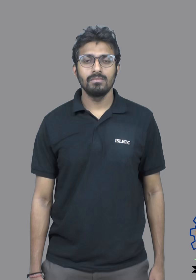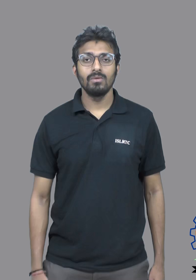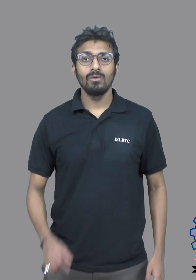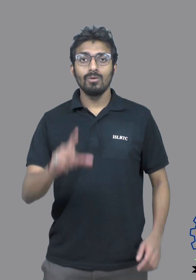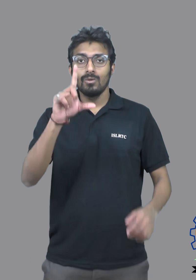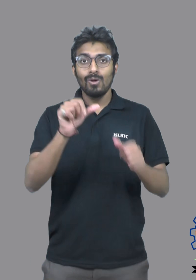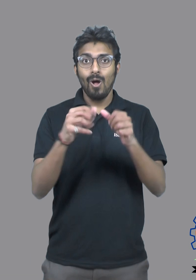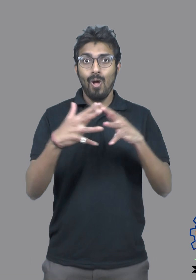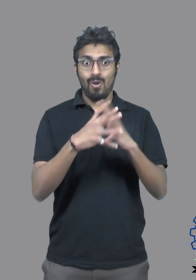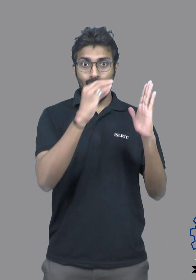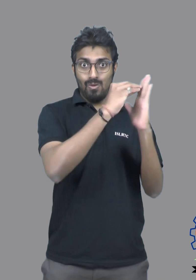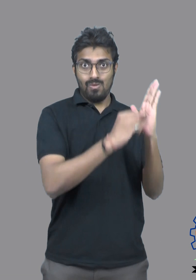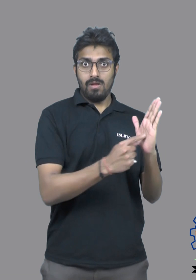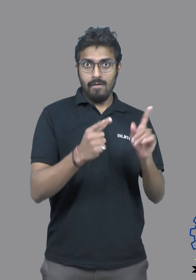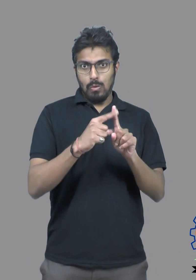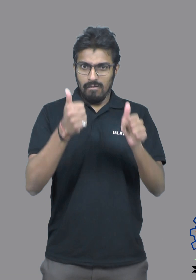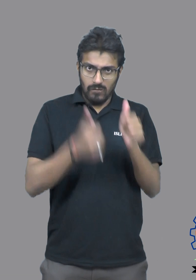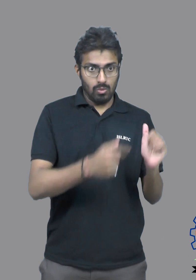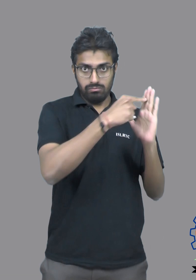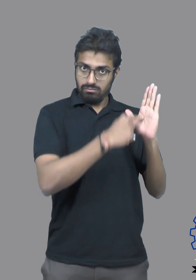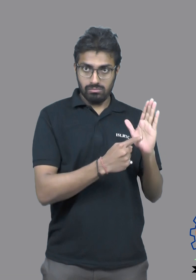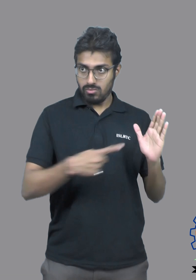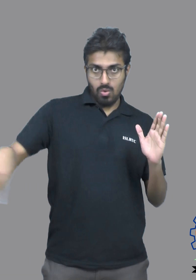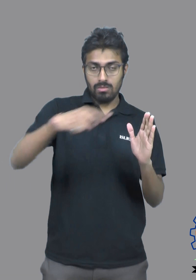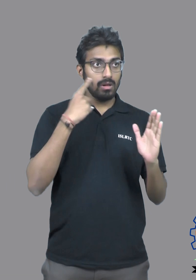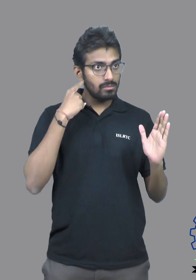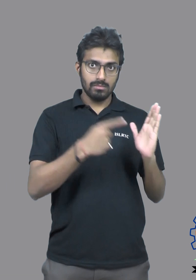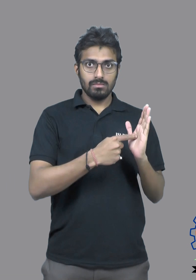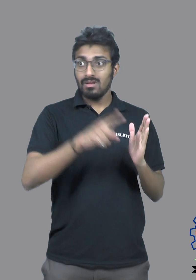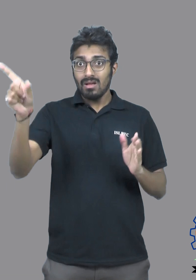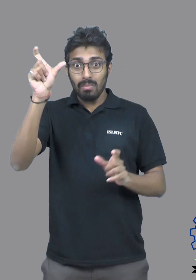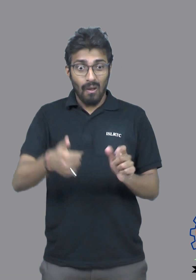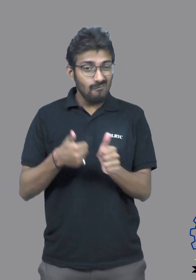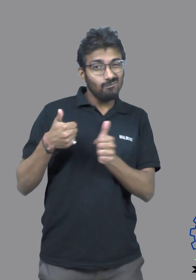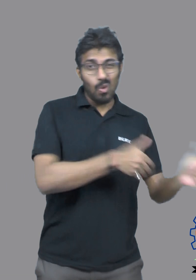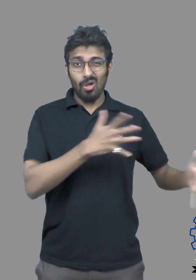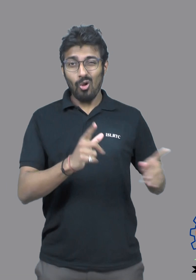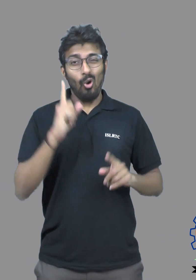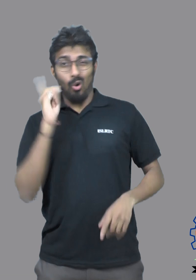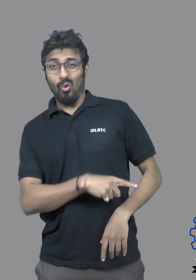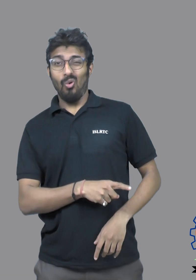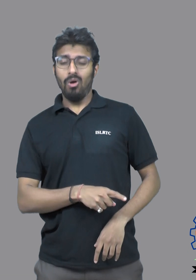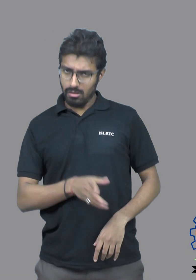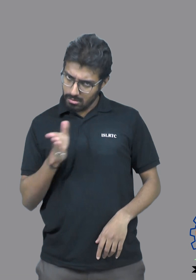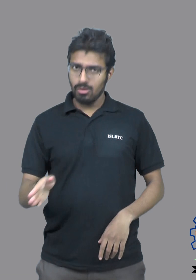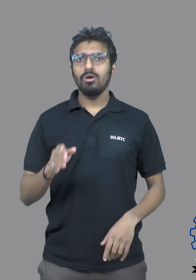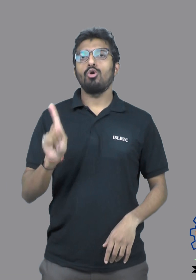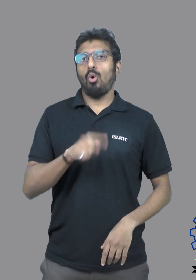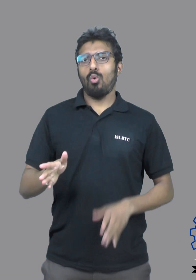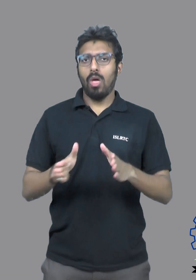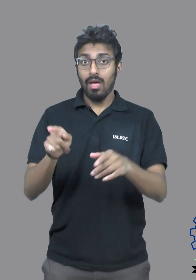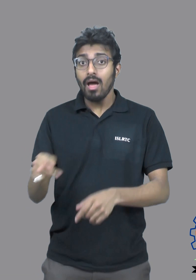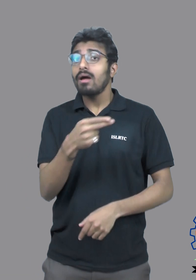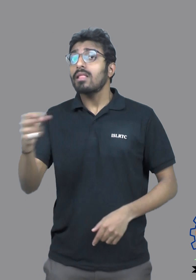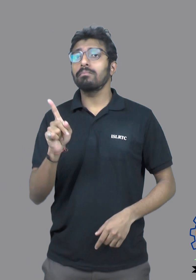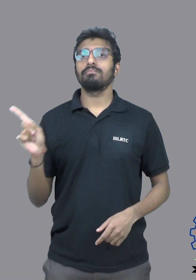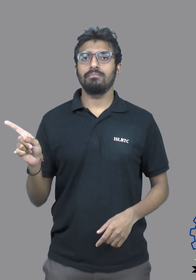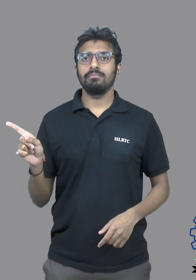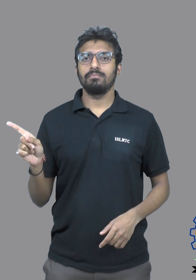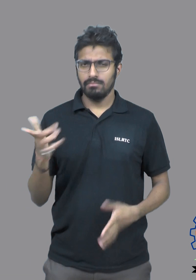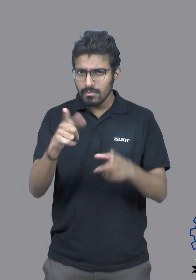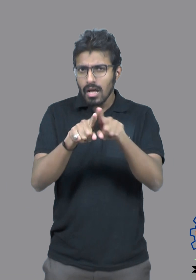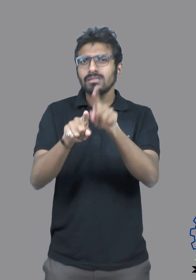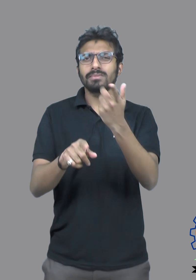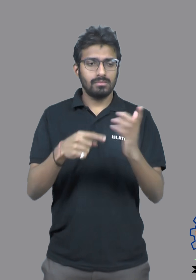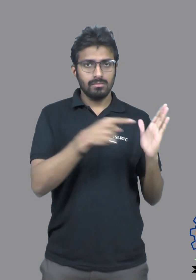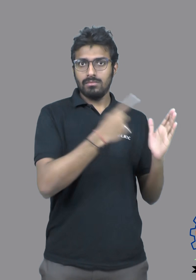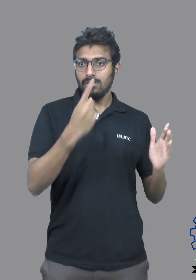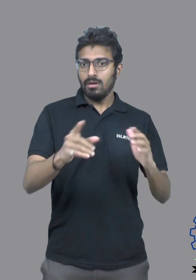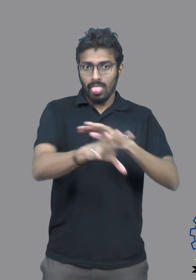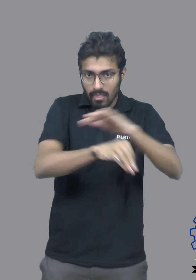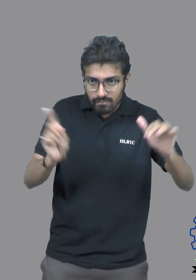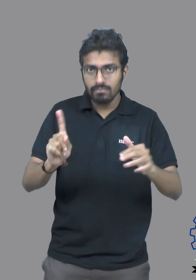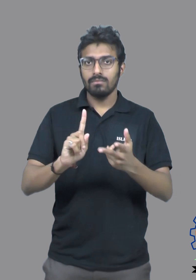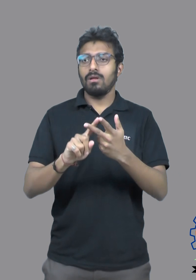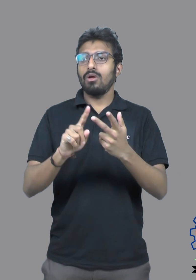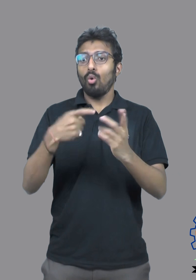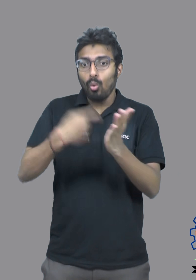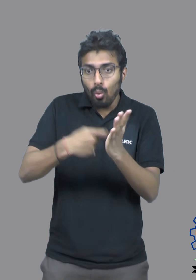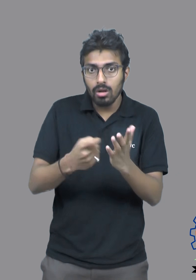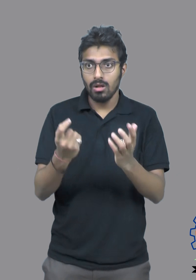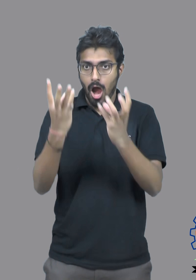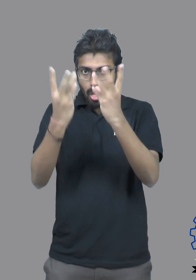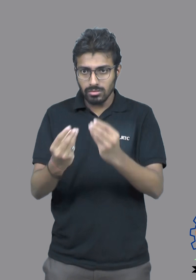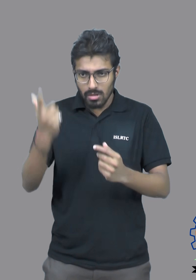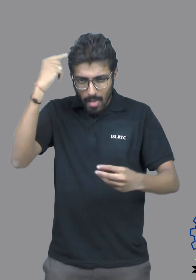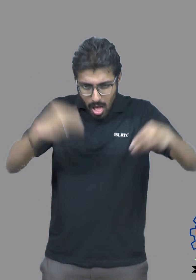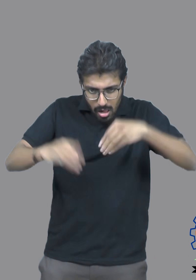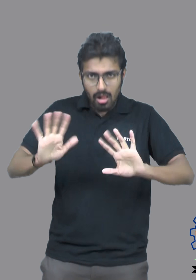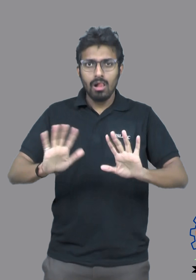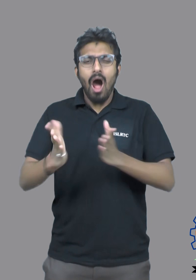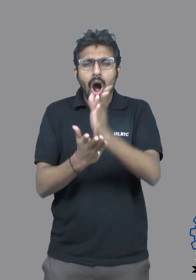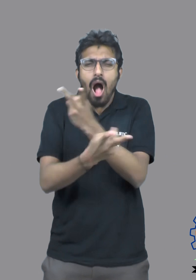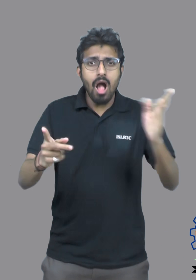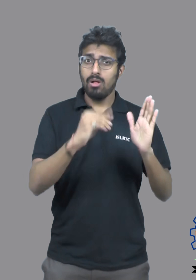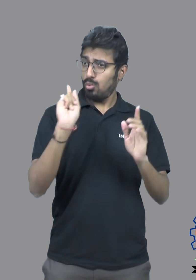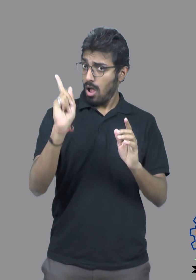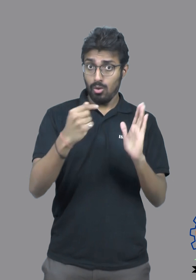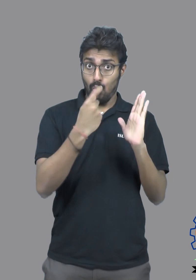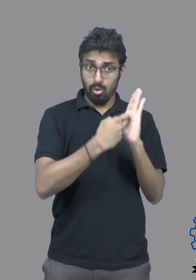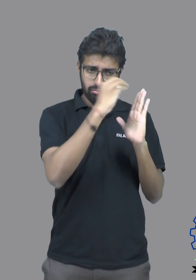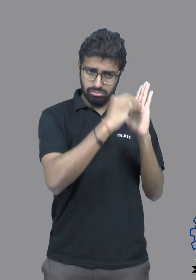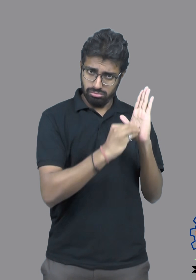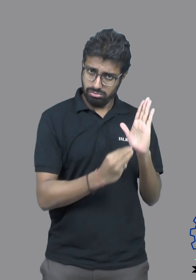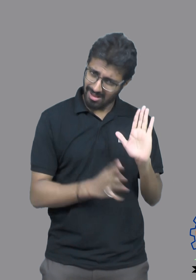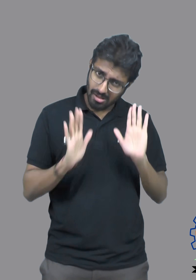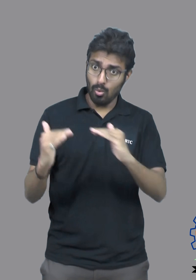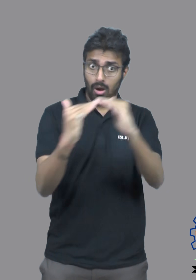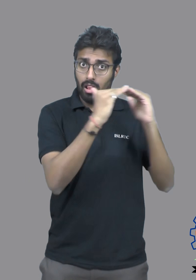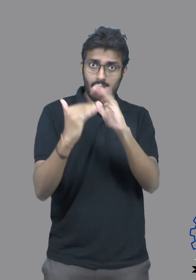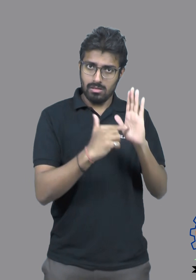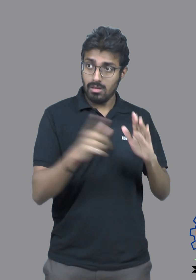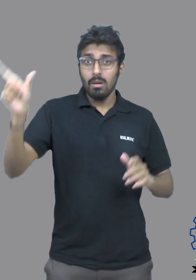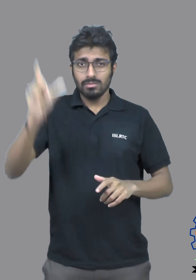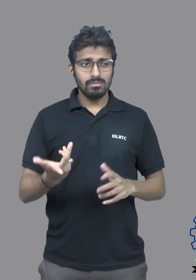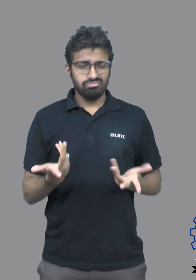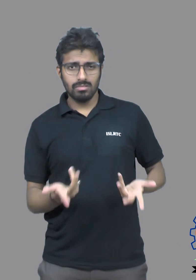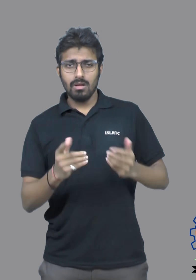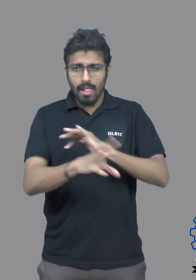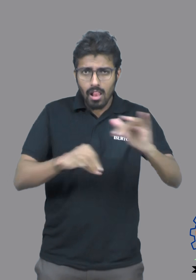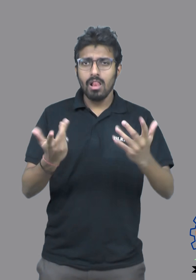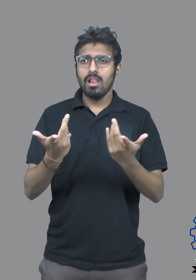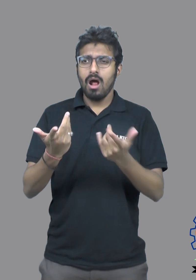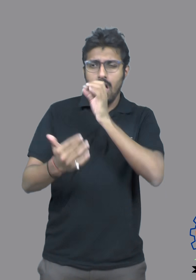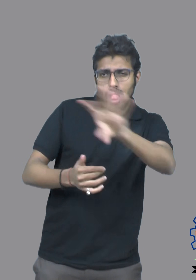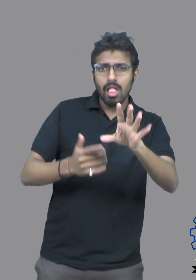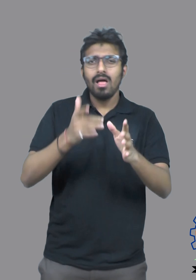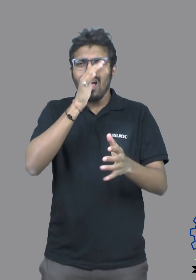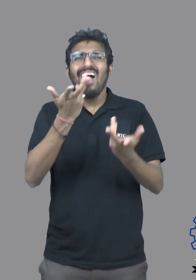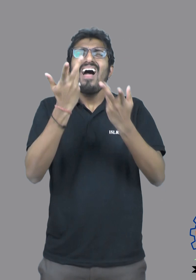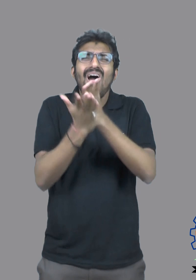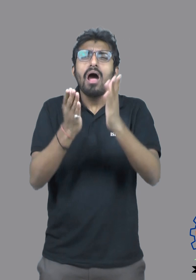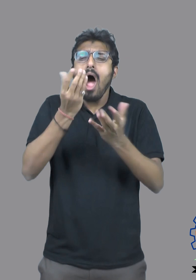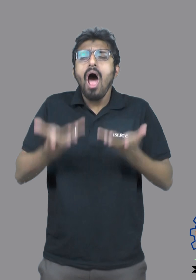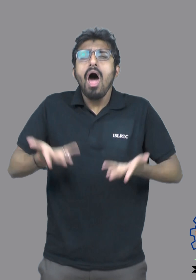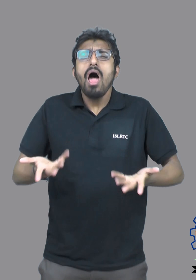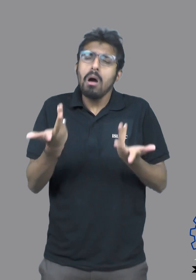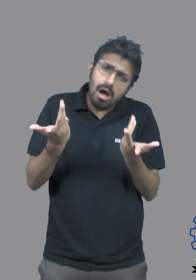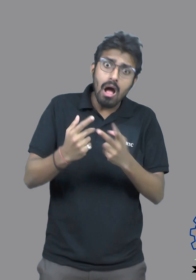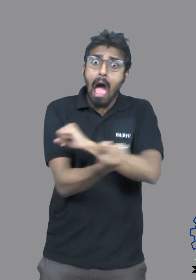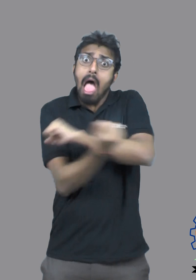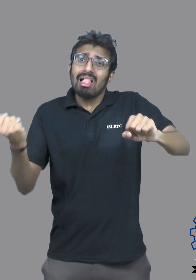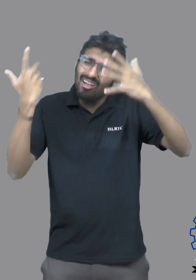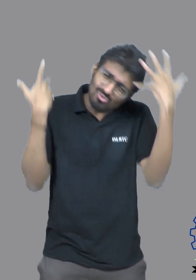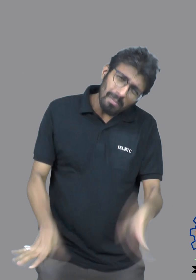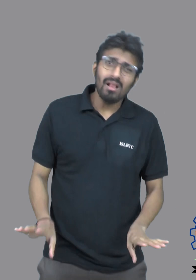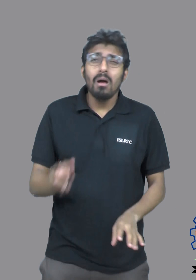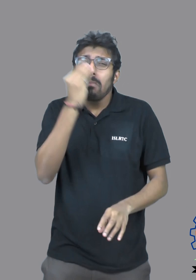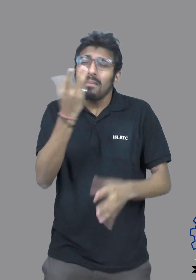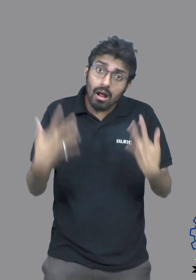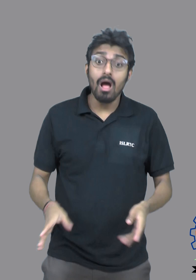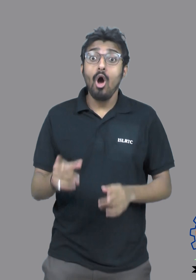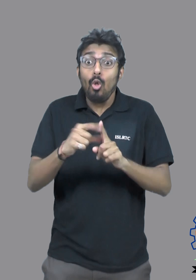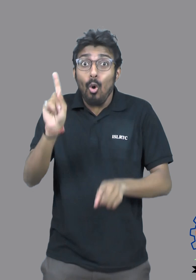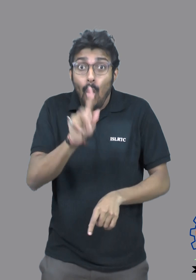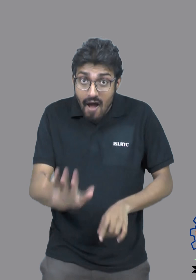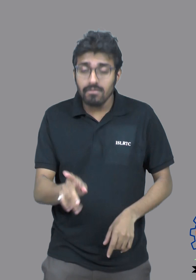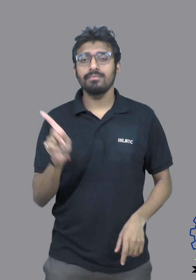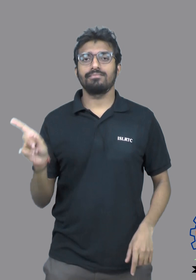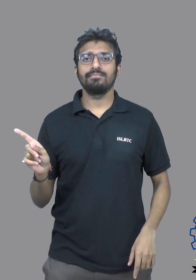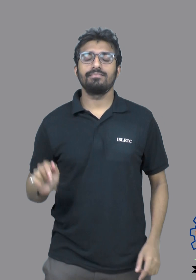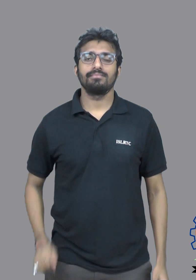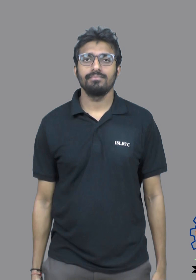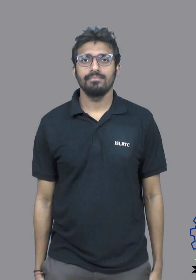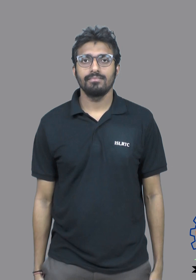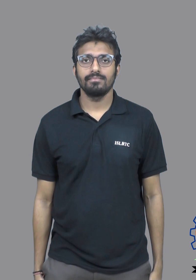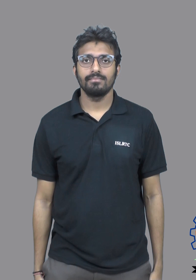Illegal or Illicit